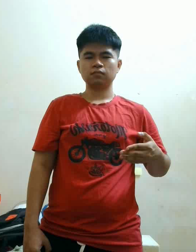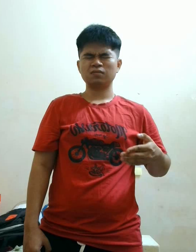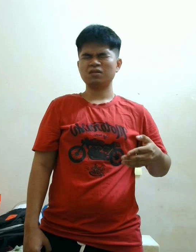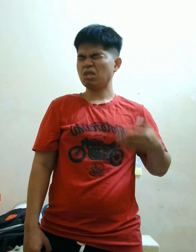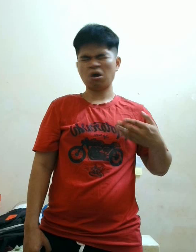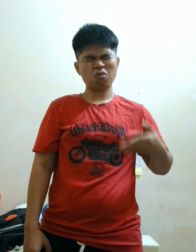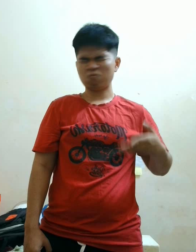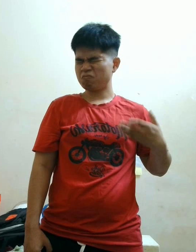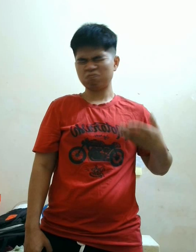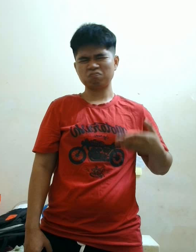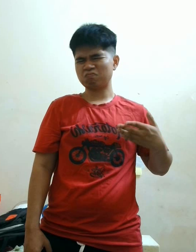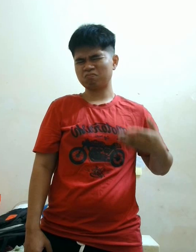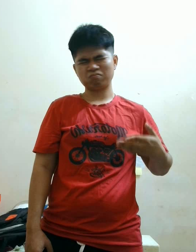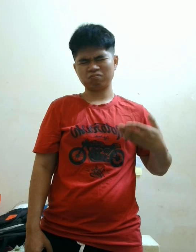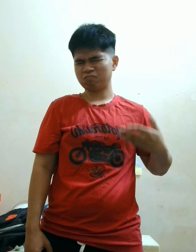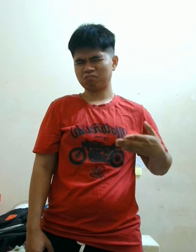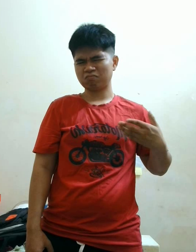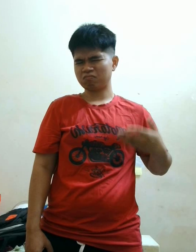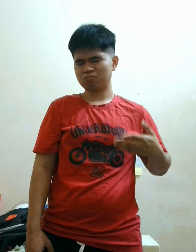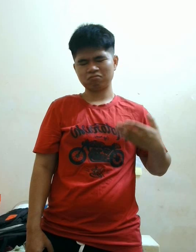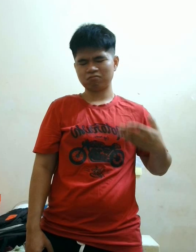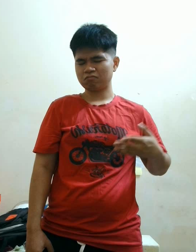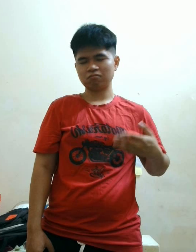nong